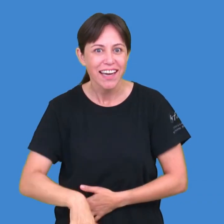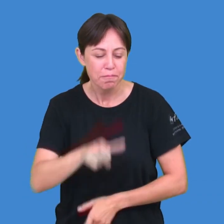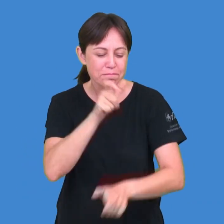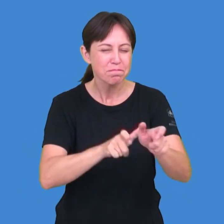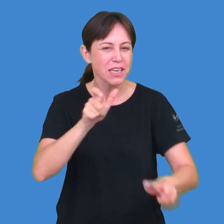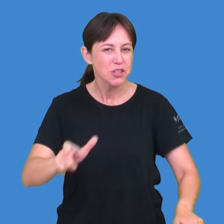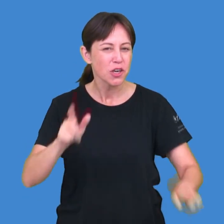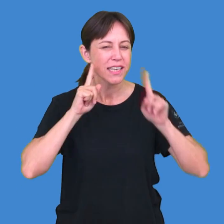persona